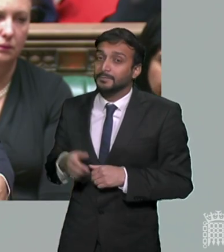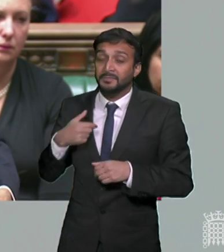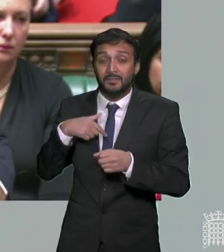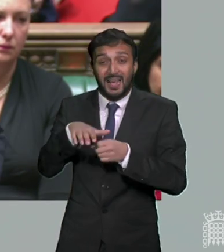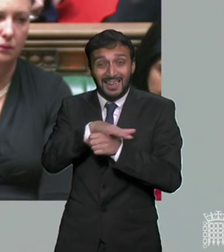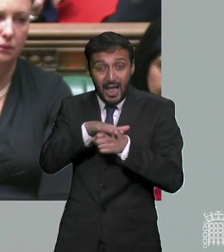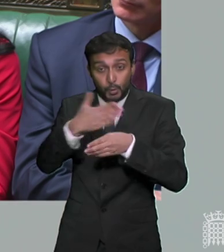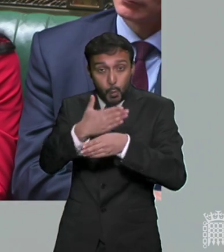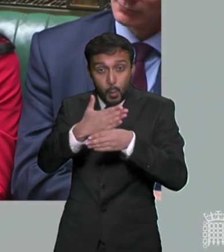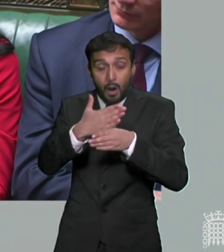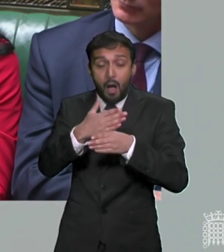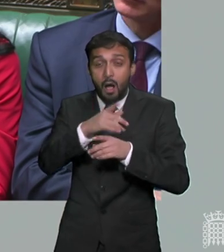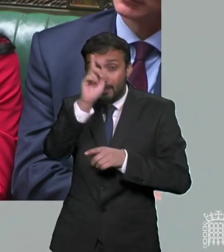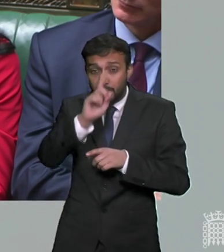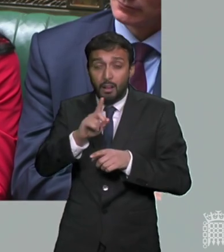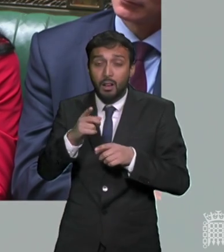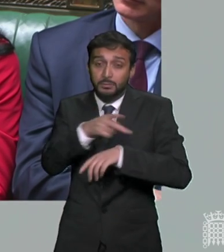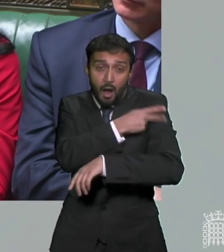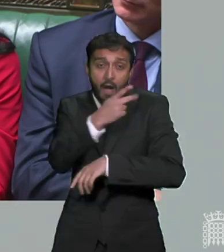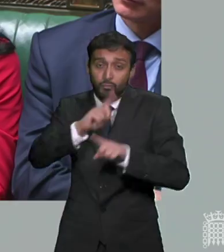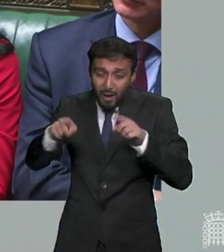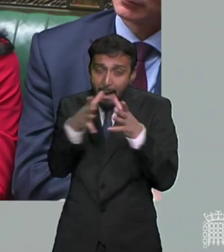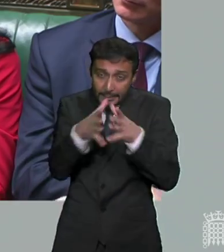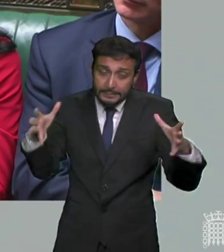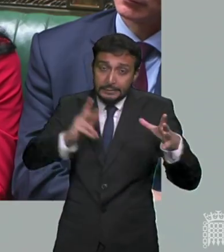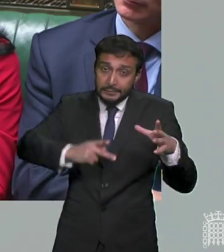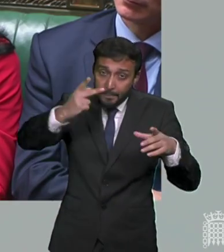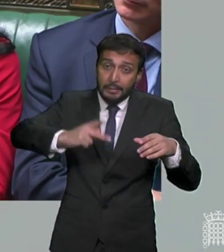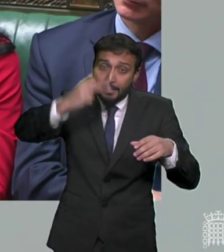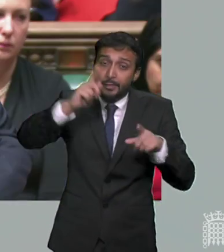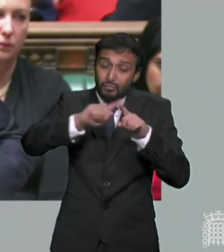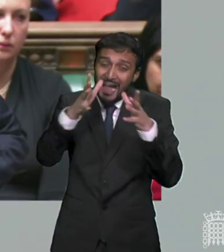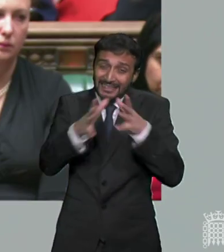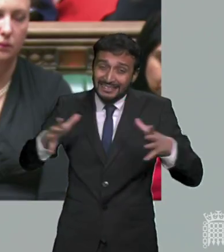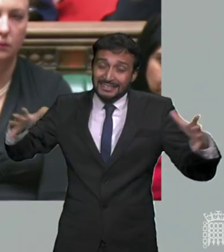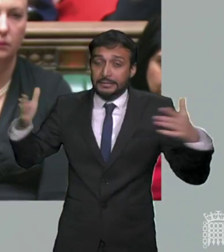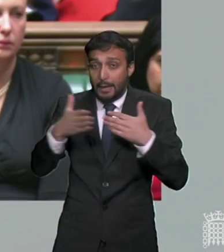We are on course to double it by next spring, with several hundred already in place.